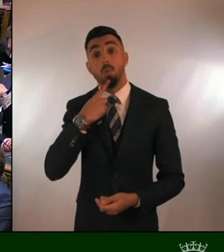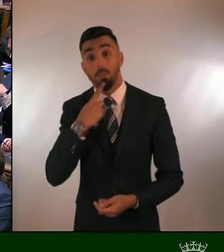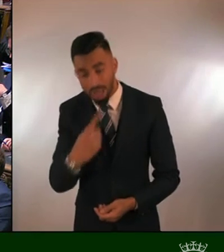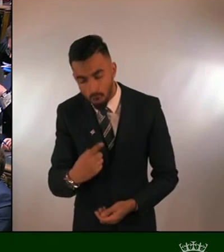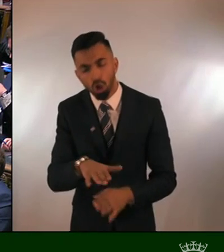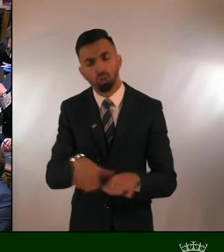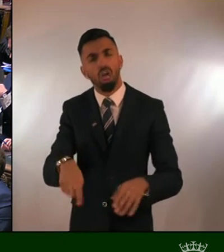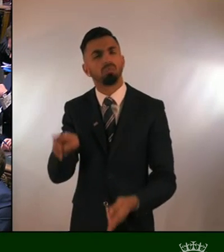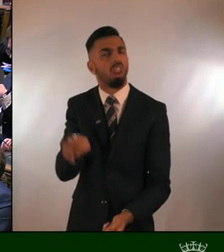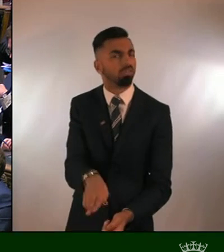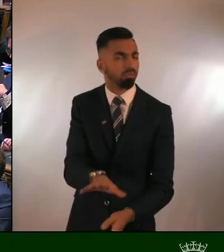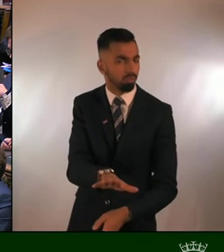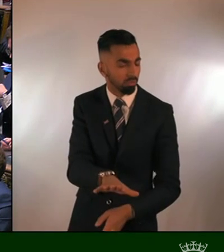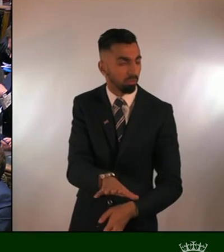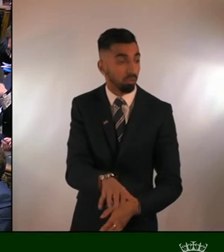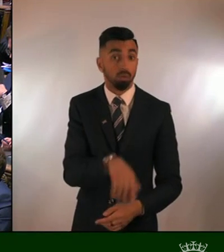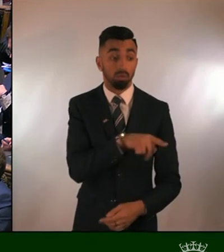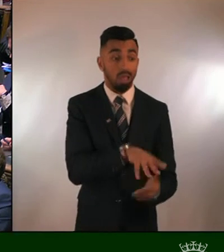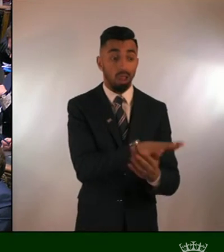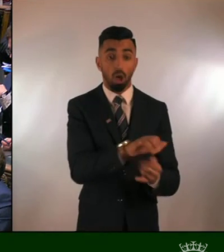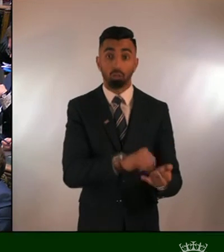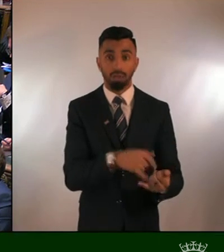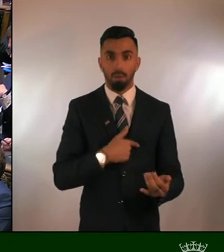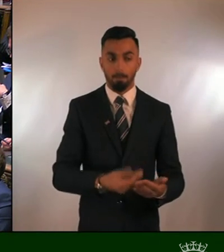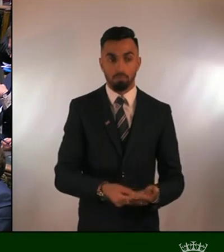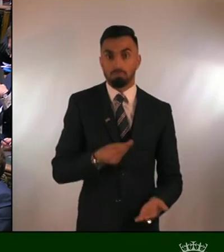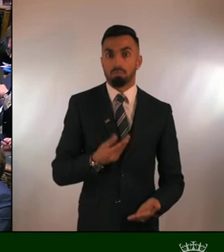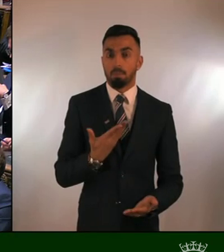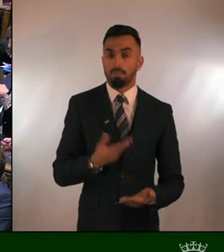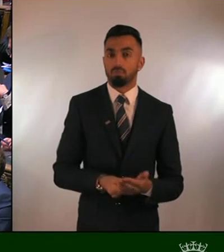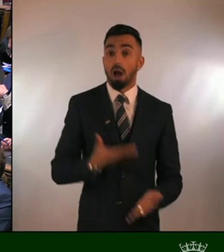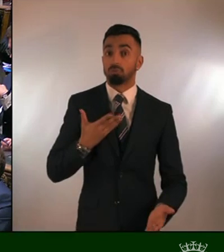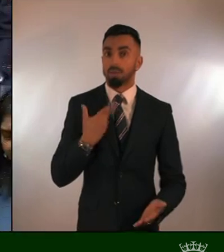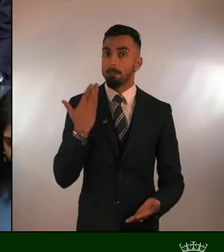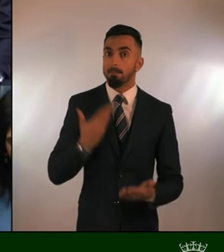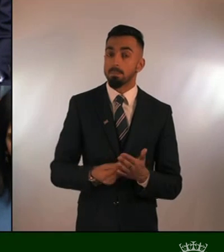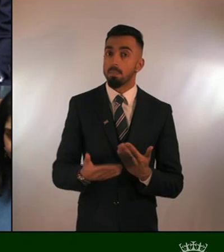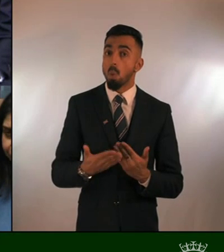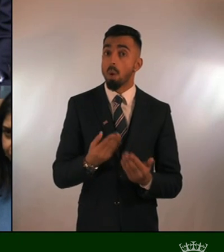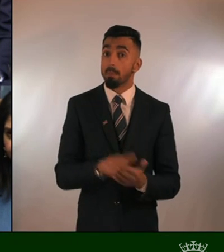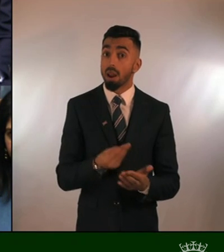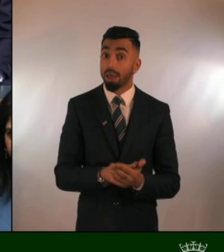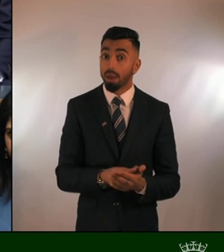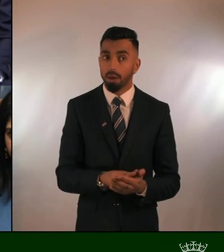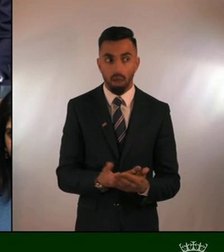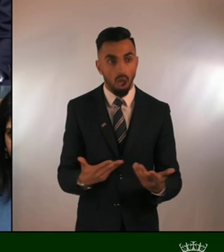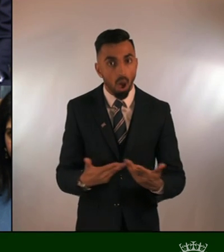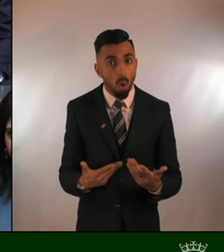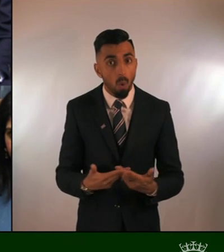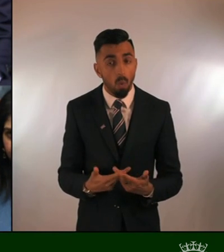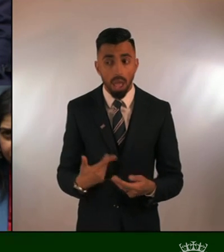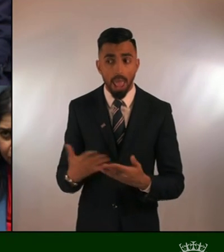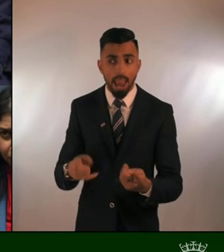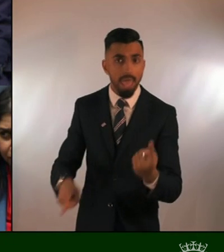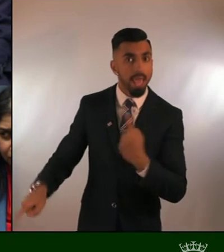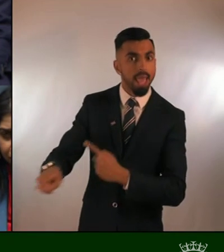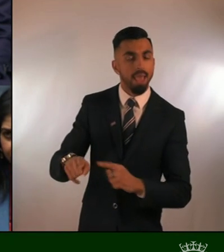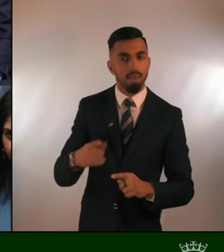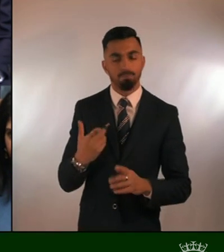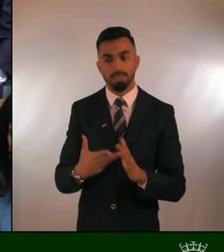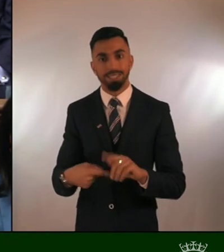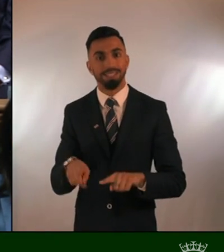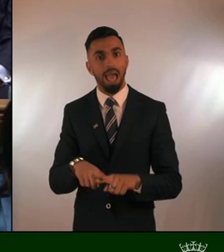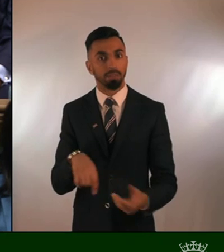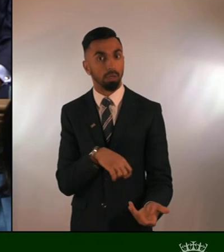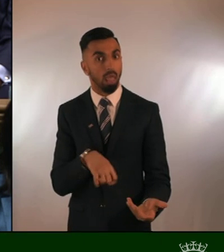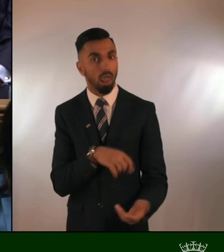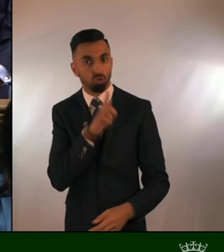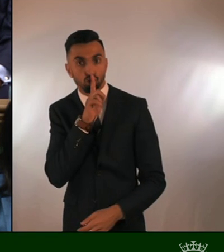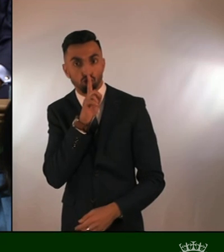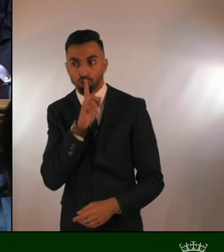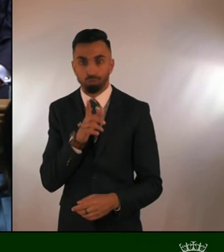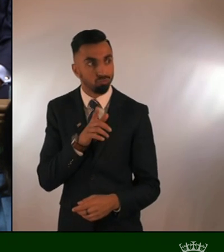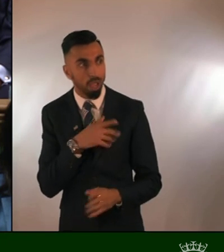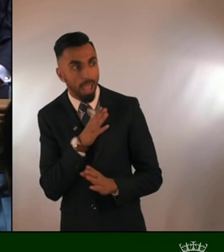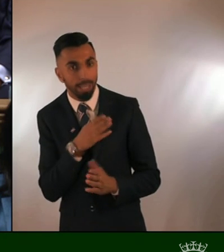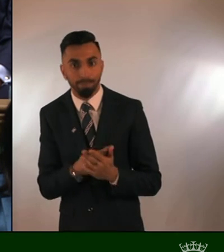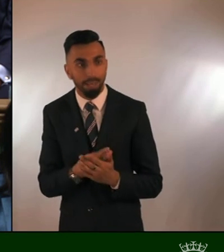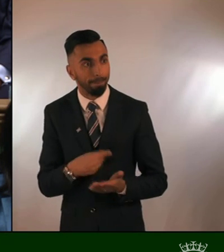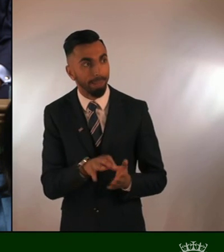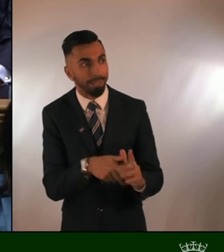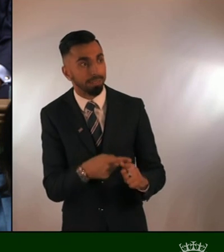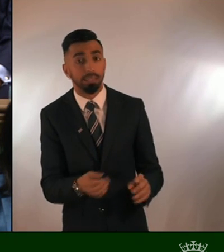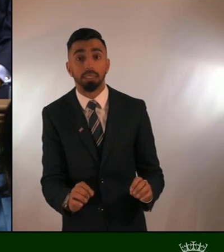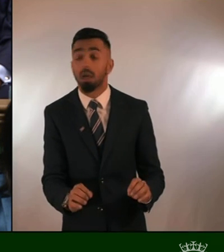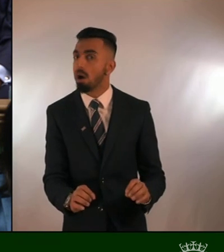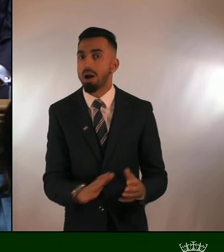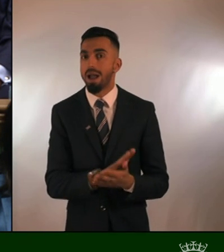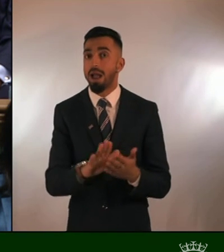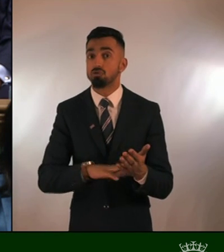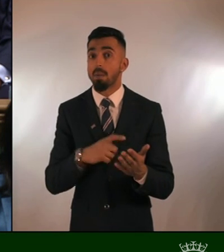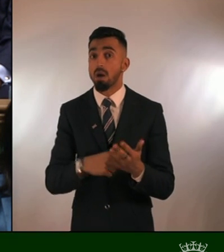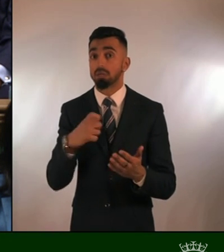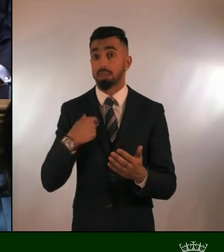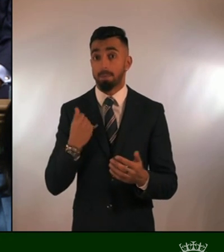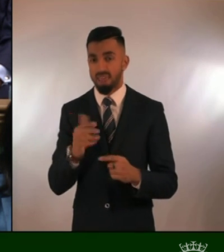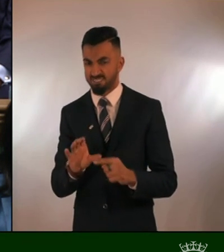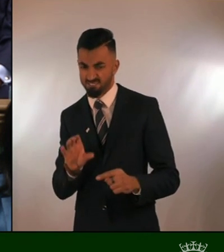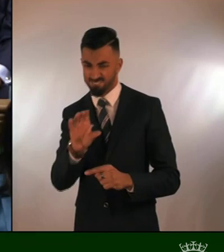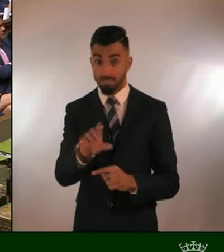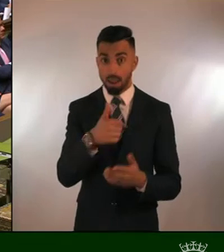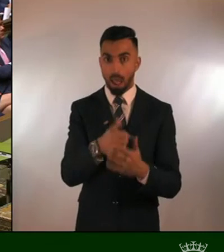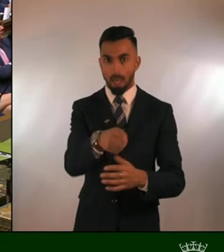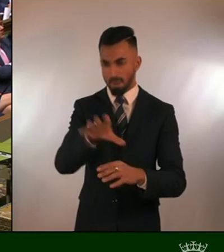To raise further funds for the NHS, I am announcing a package of measures today to clamp down on aggressive tax avoidance, evasion and non-compliance, including extra funding for HMRC to secure £4.4 billion of additional revenue.